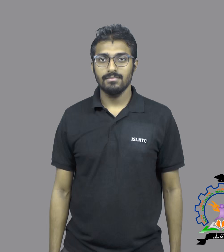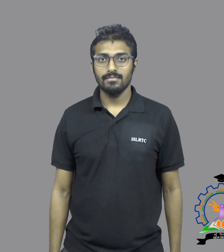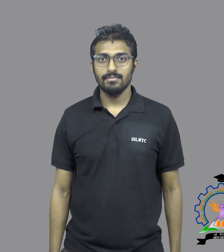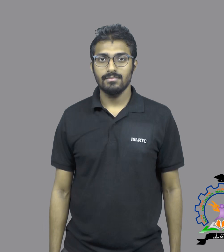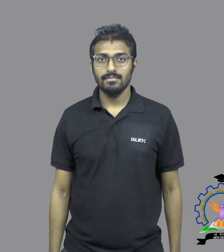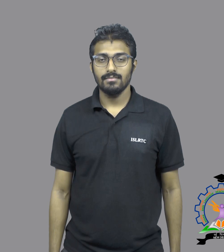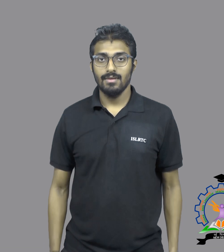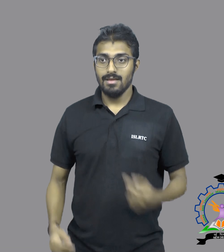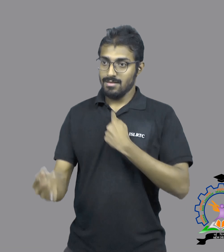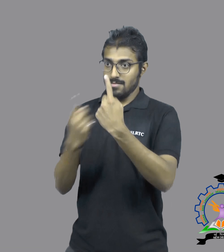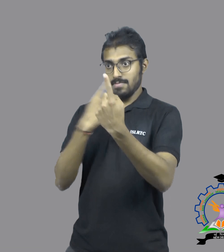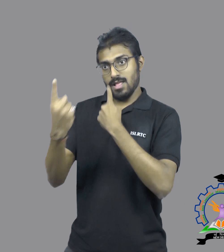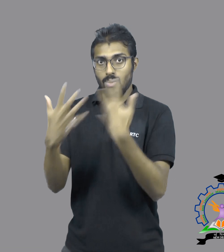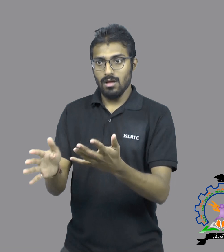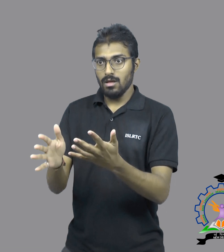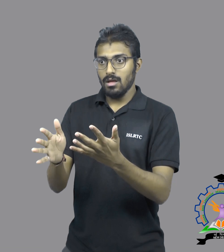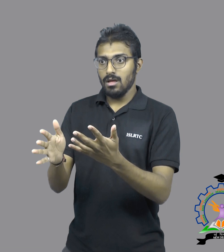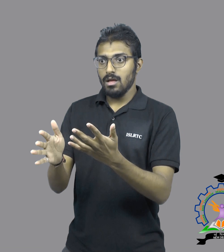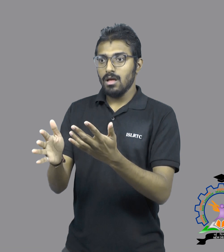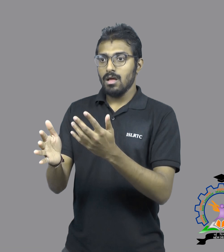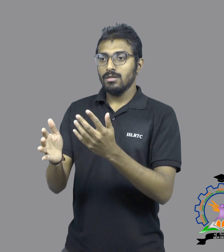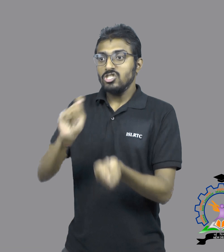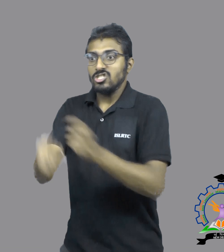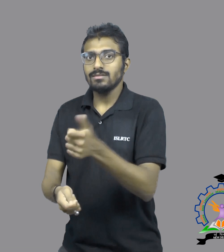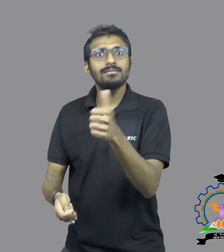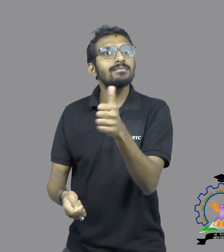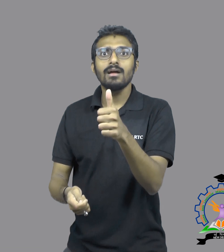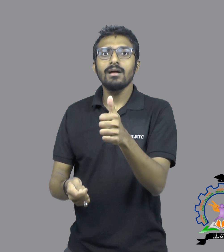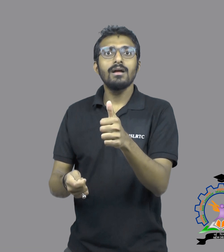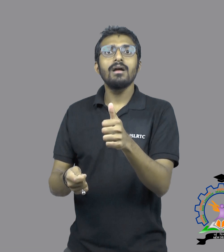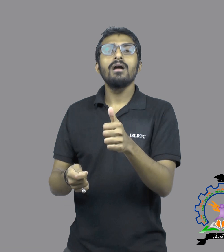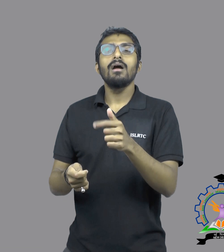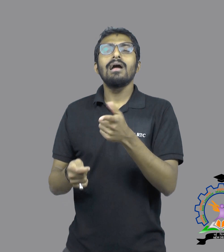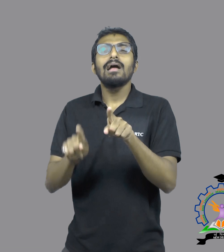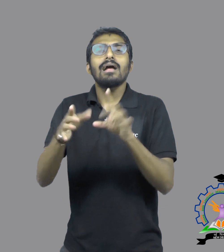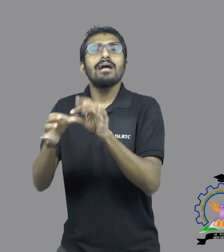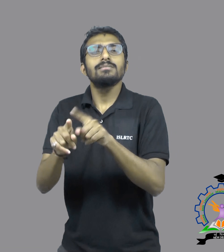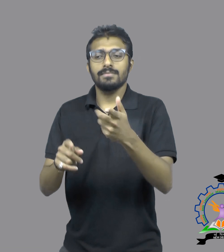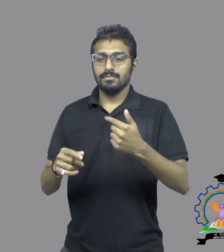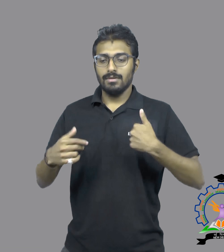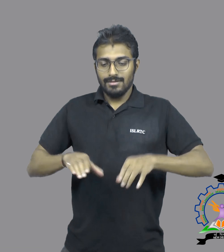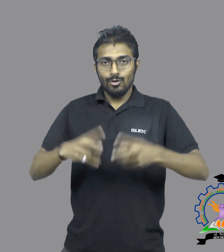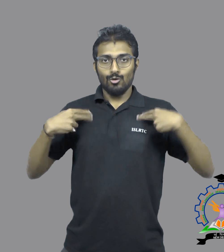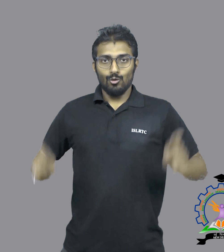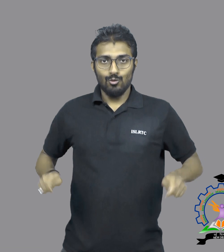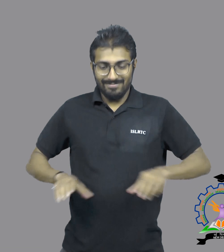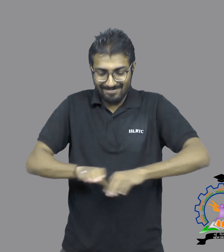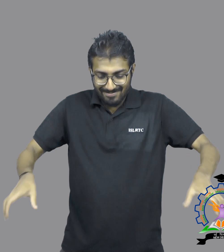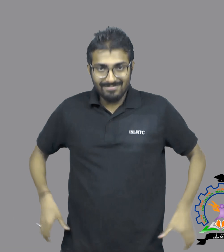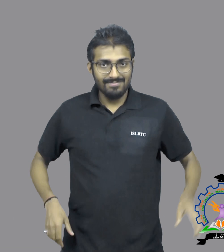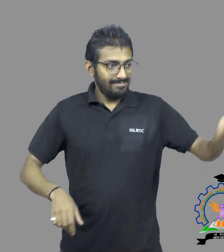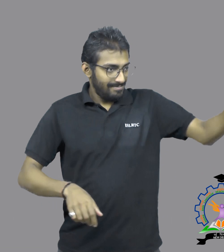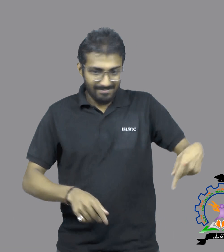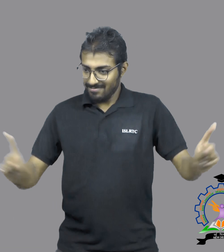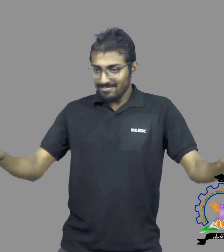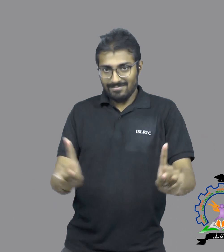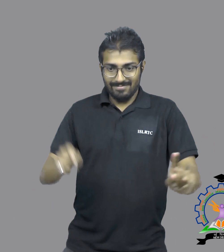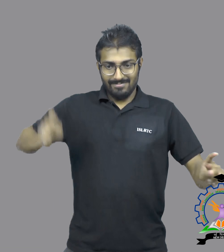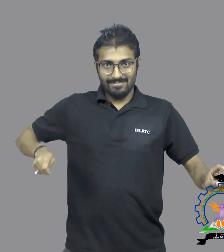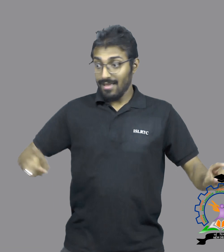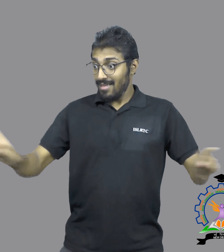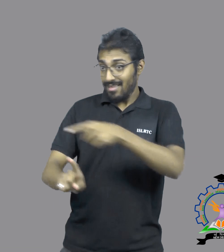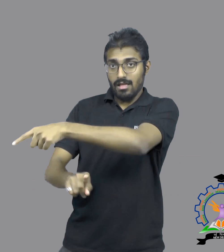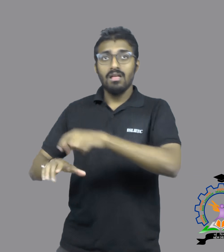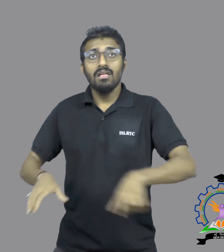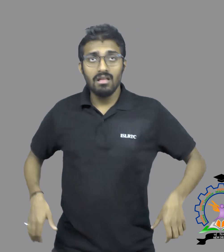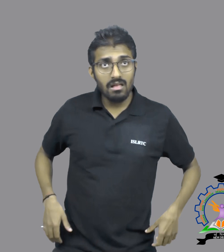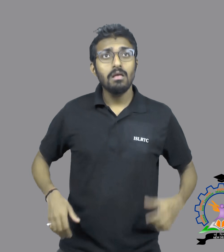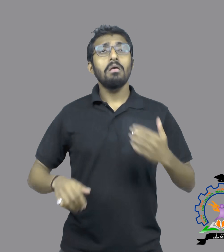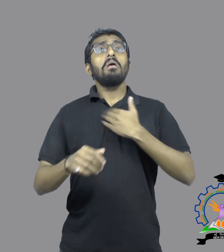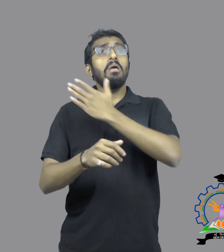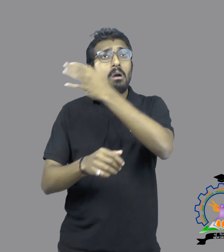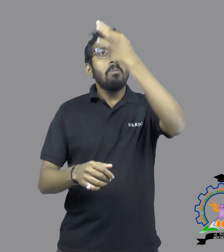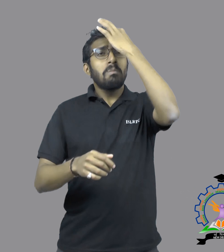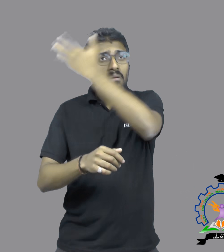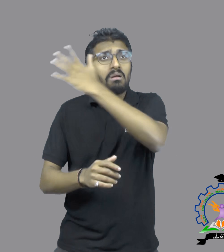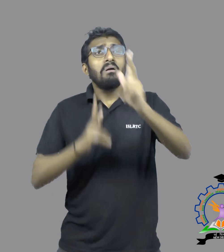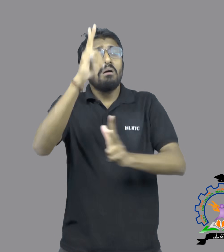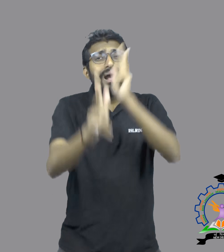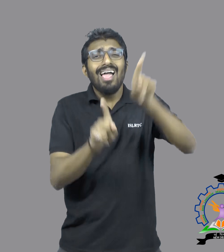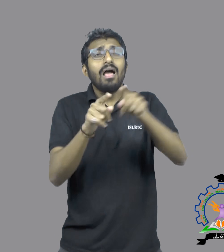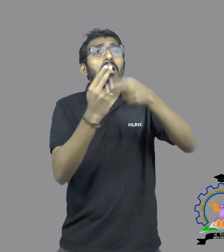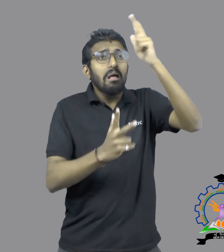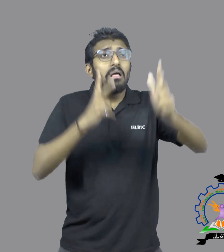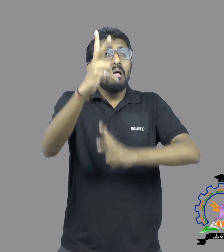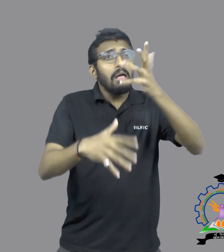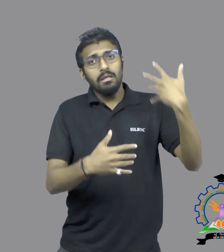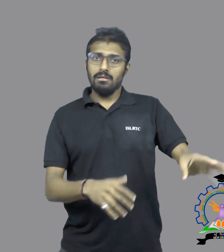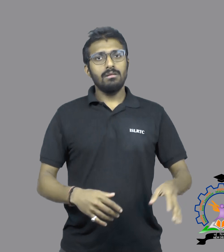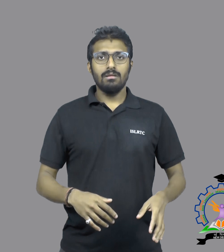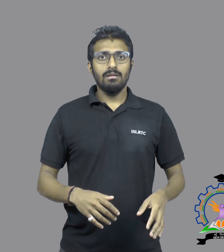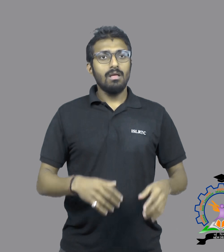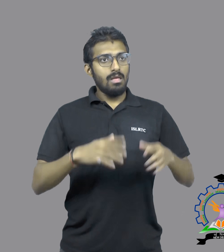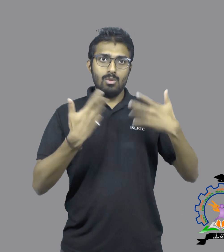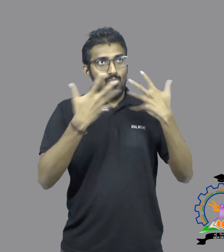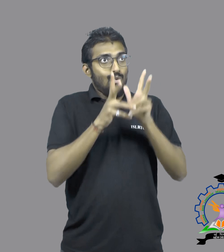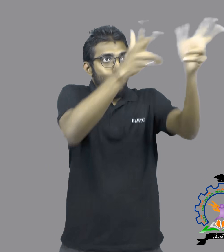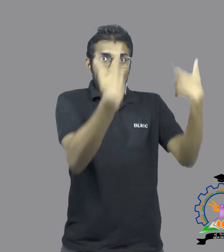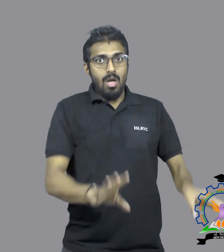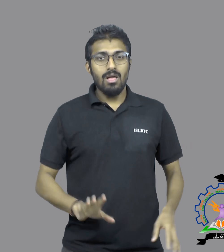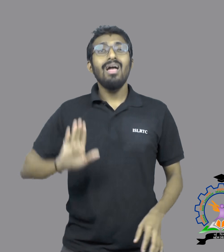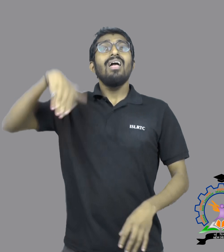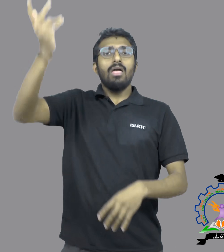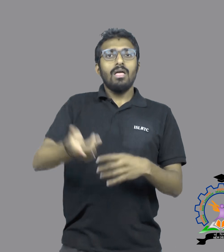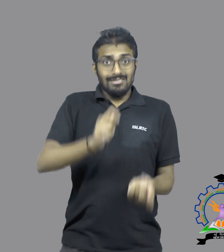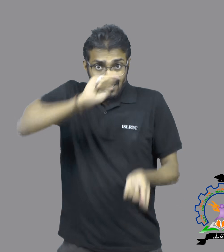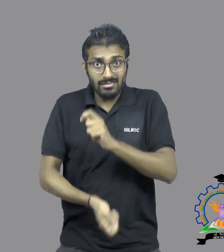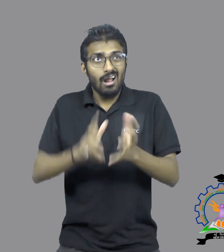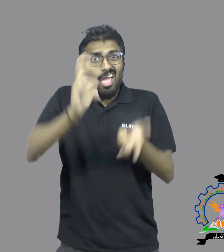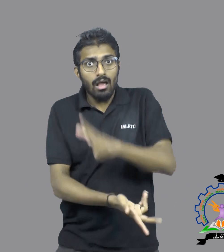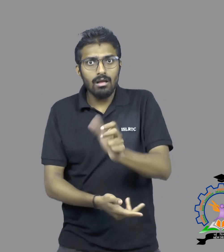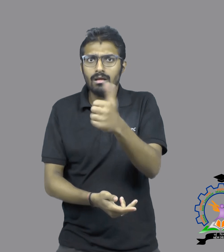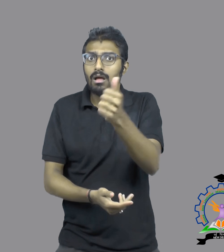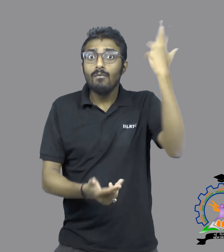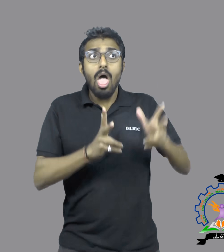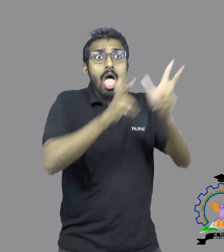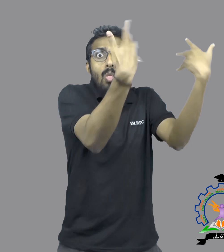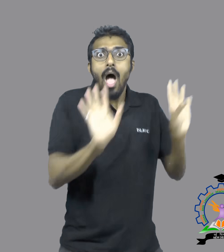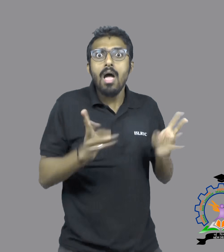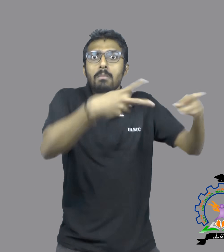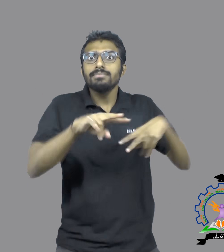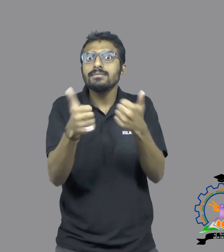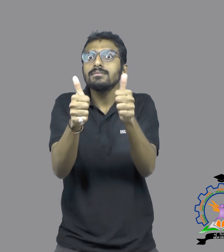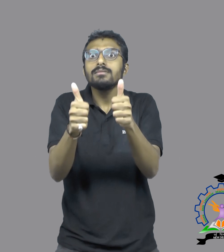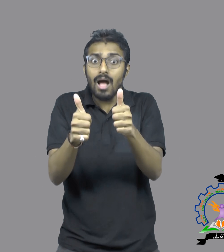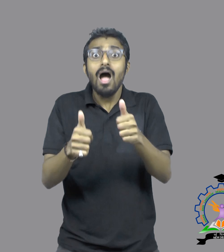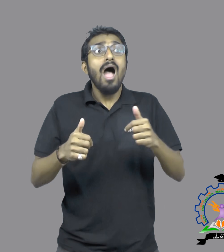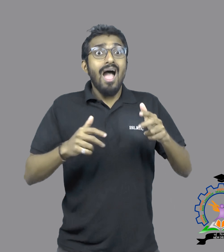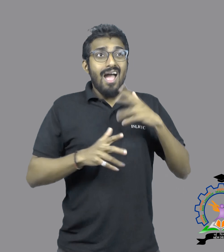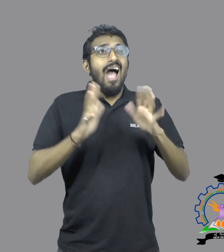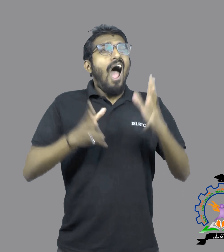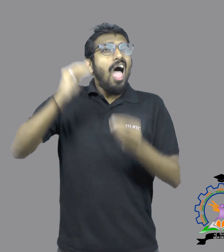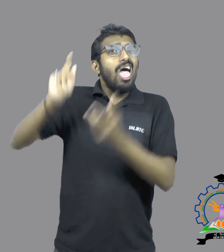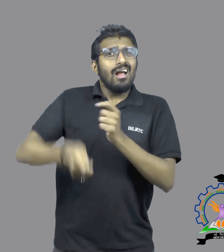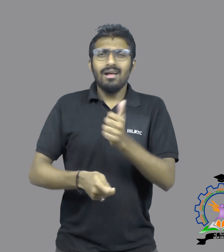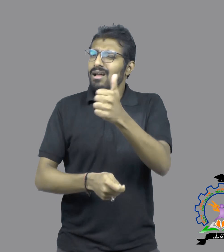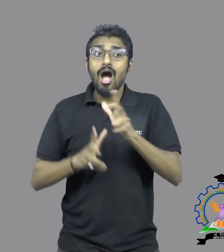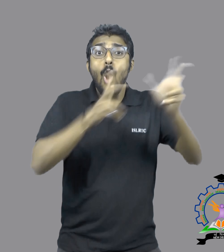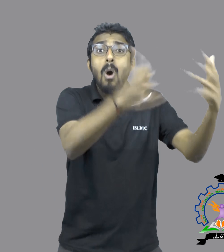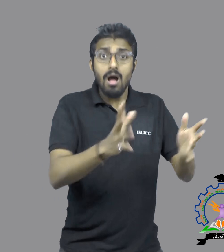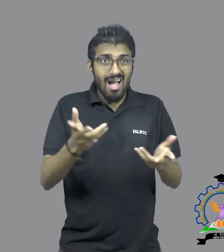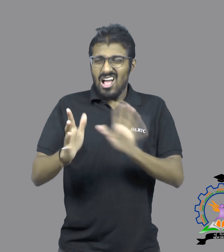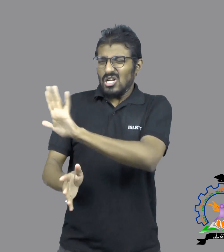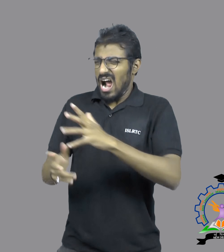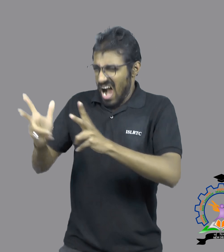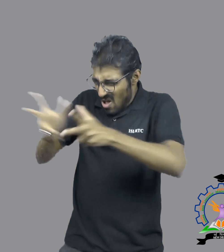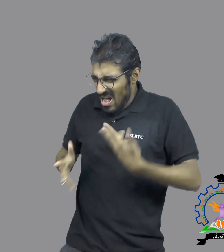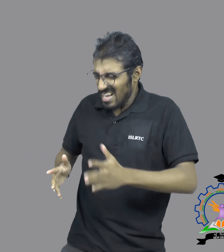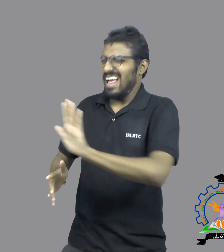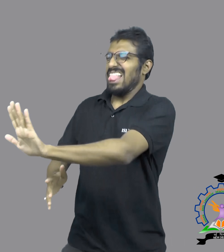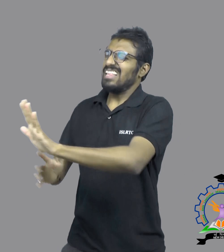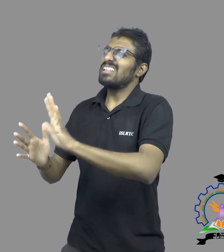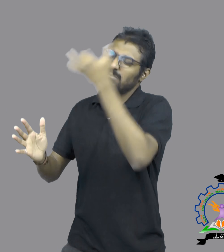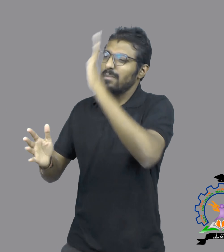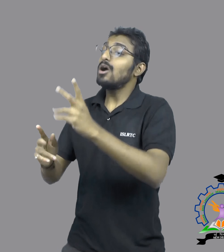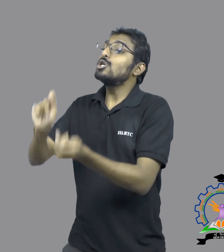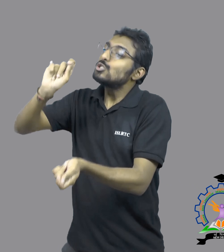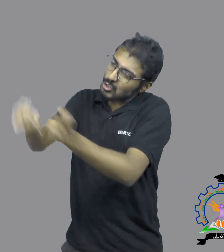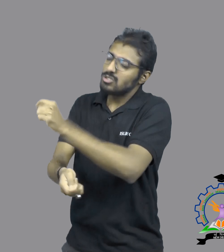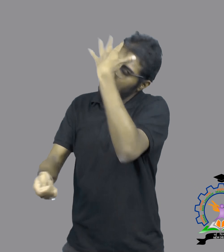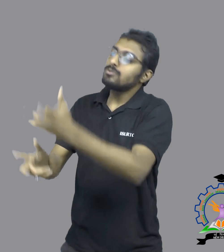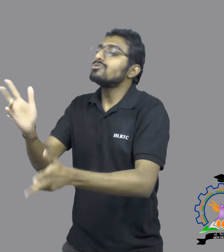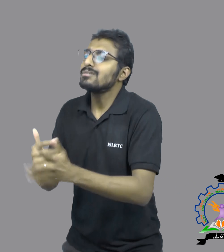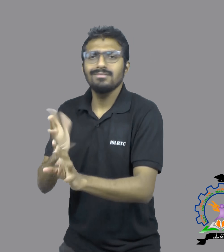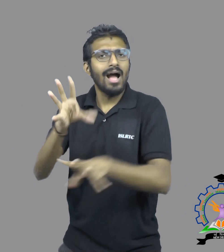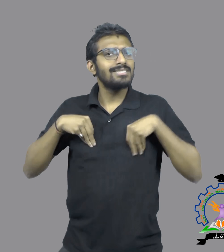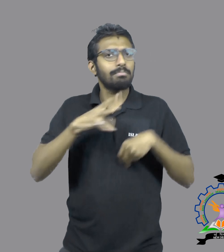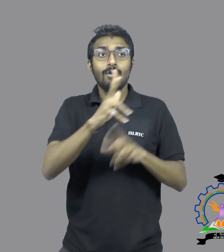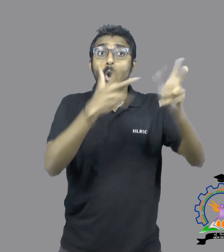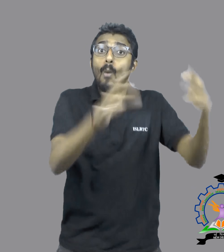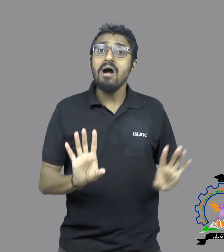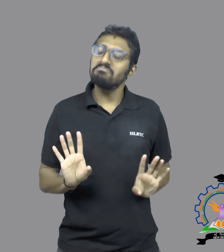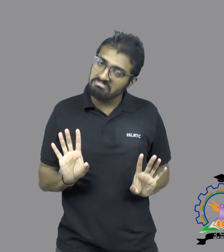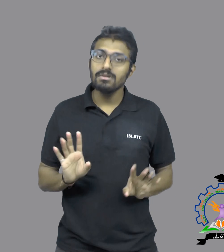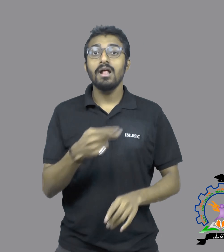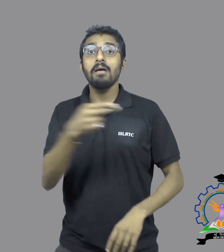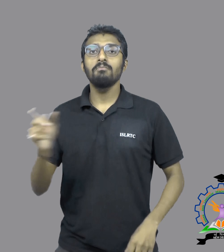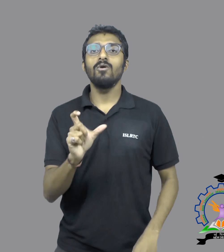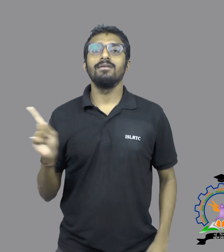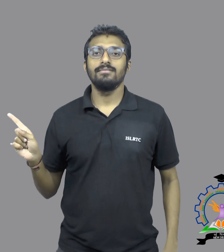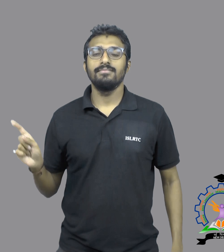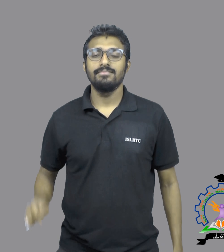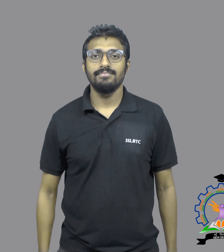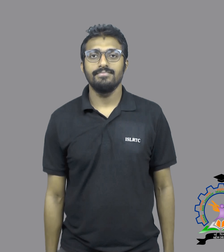Estoppel